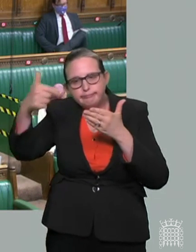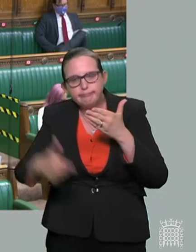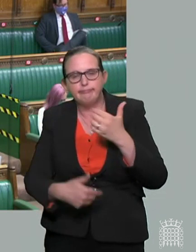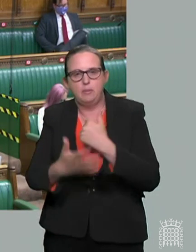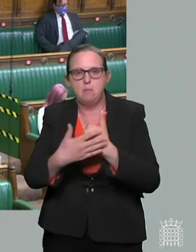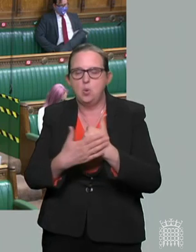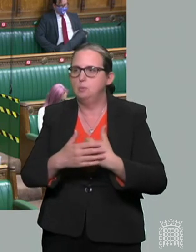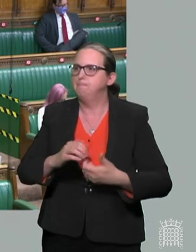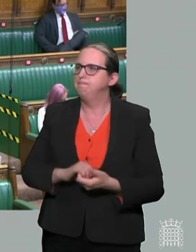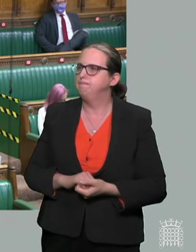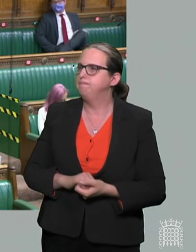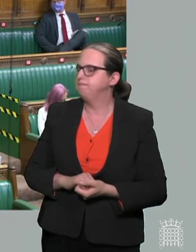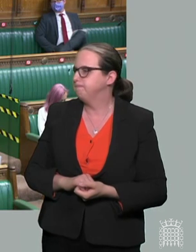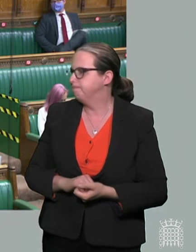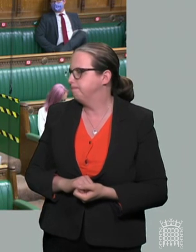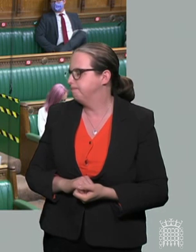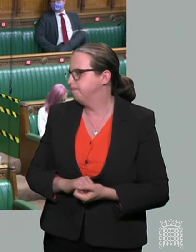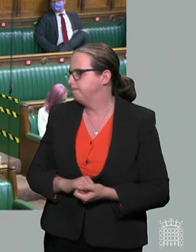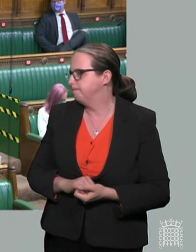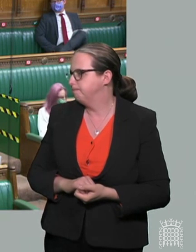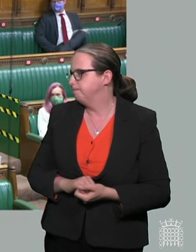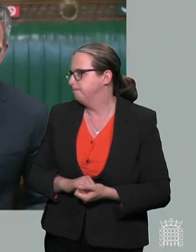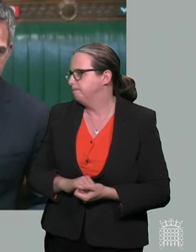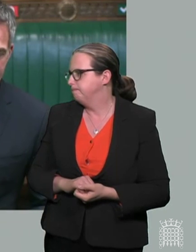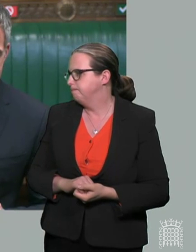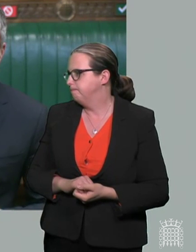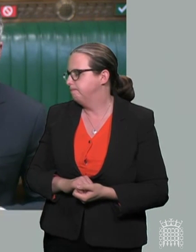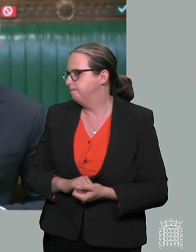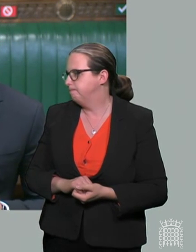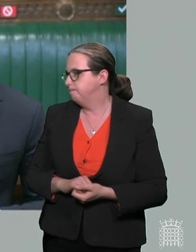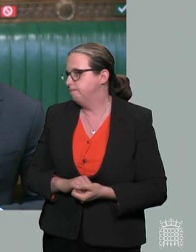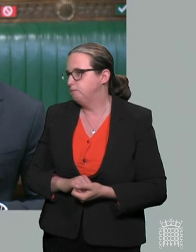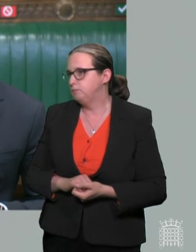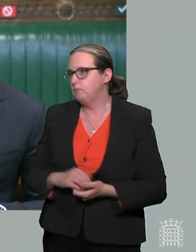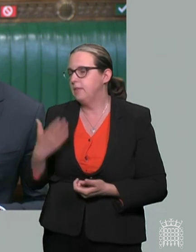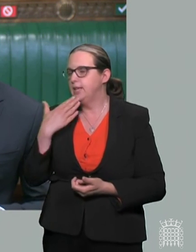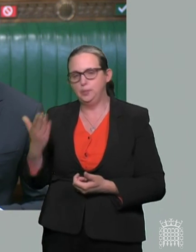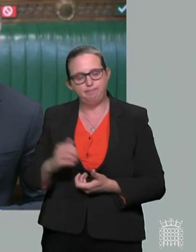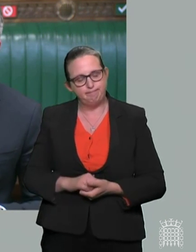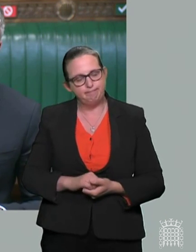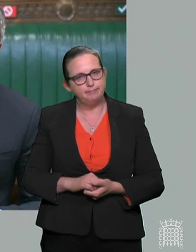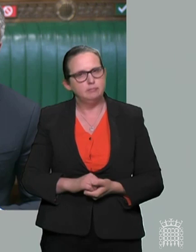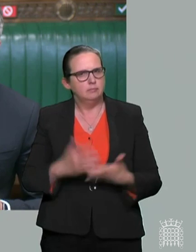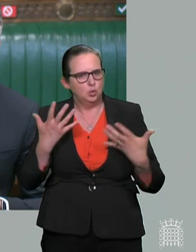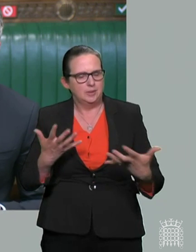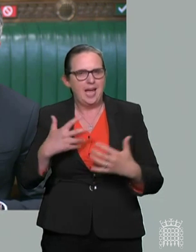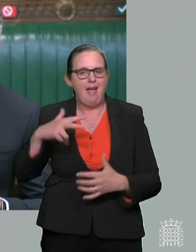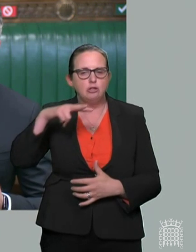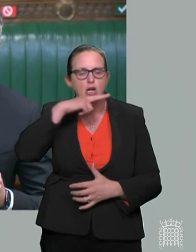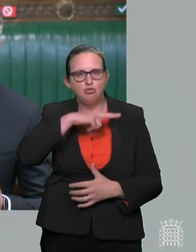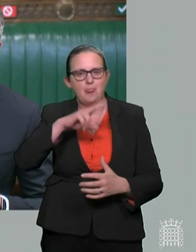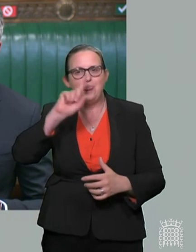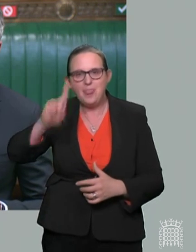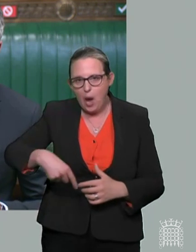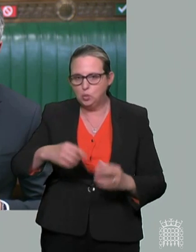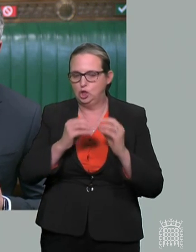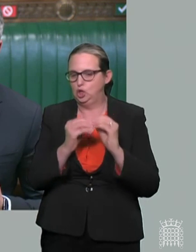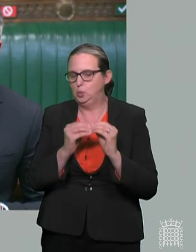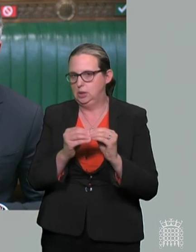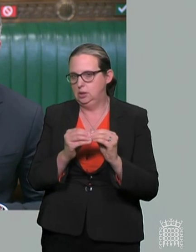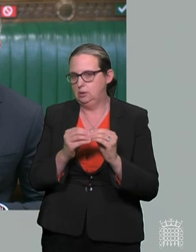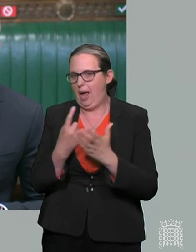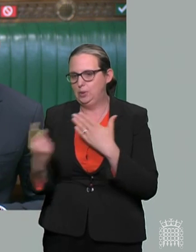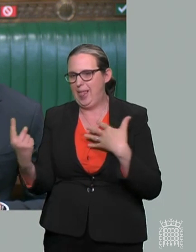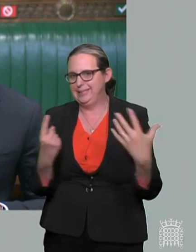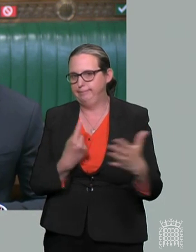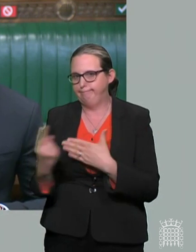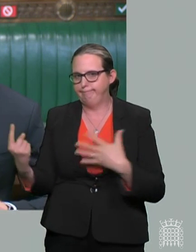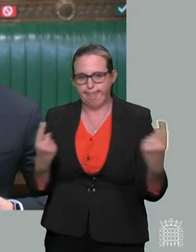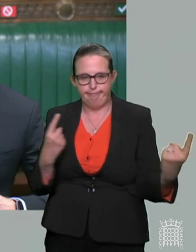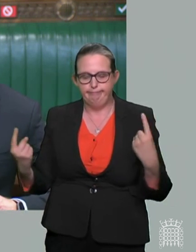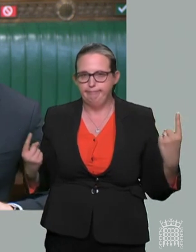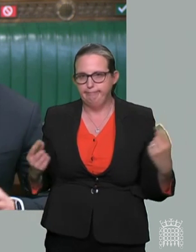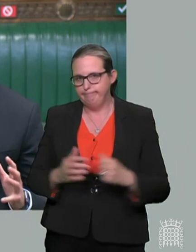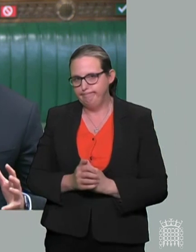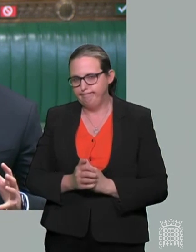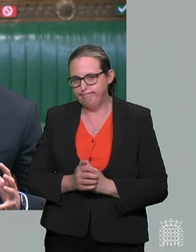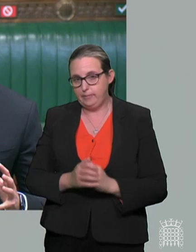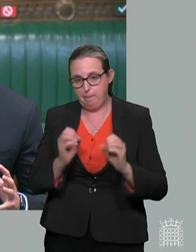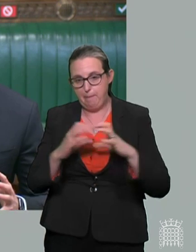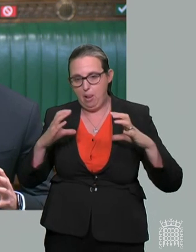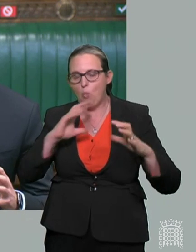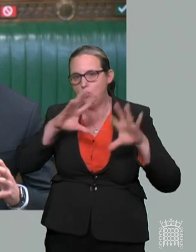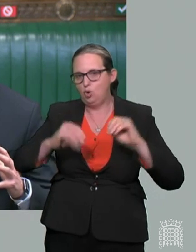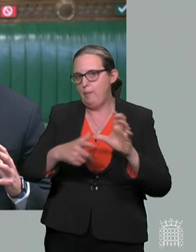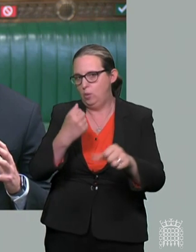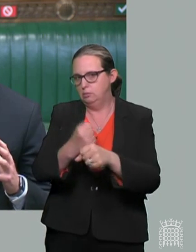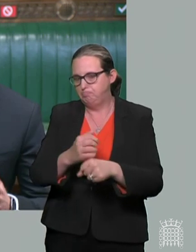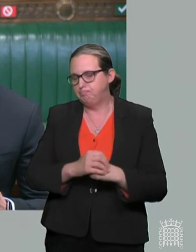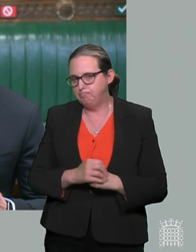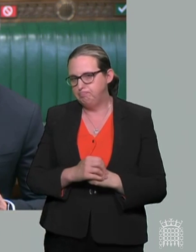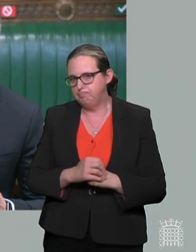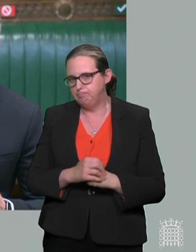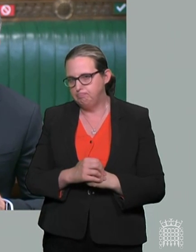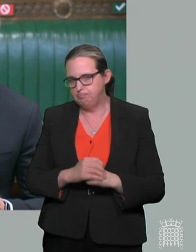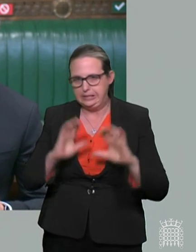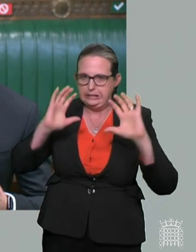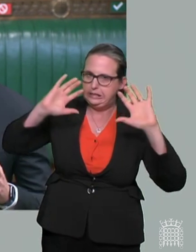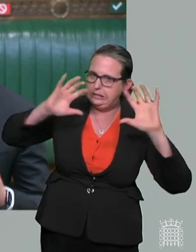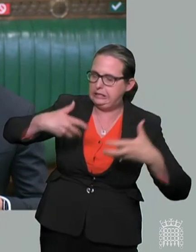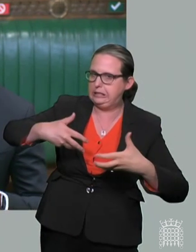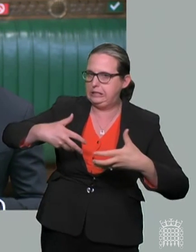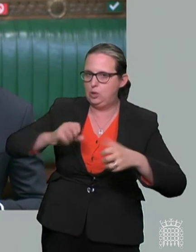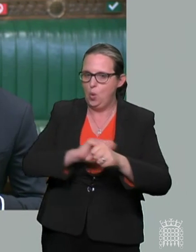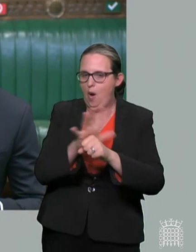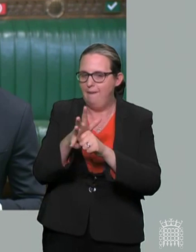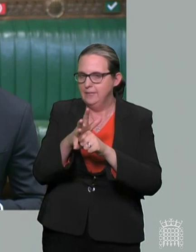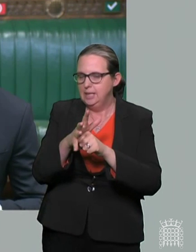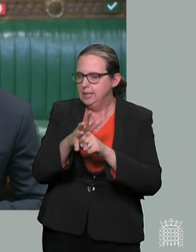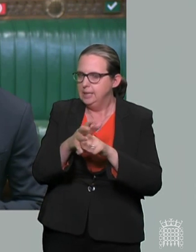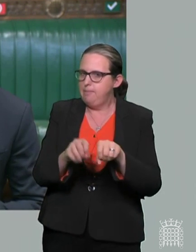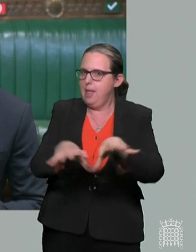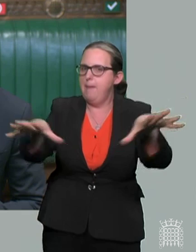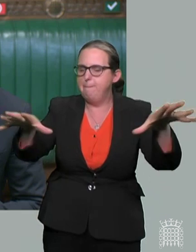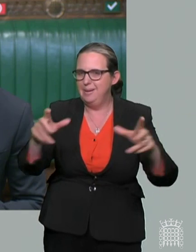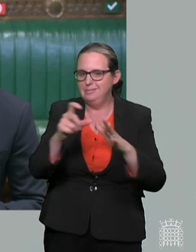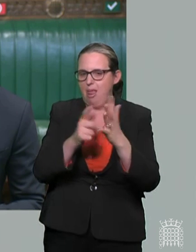There are currently 800,000 students self-isolating, and even after the reforms to the bubbling system, the Government’s failure to get the delta variant under control means that infections rising over the summer will mean that the autumn term in our schools will be very severely affected.